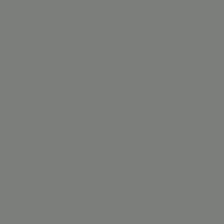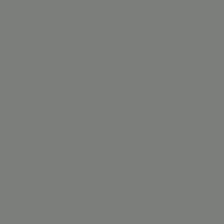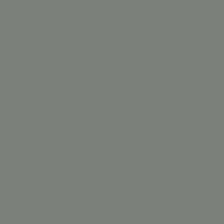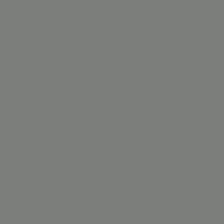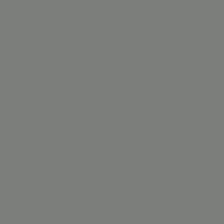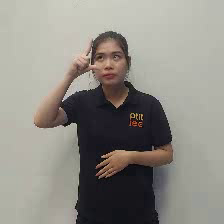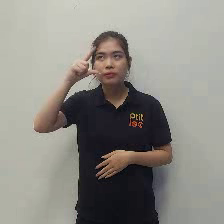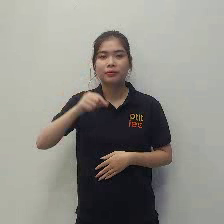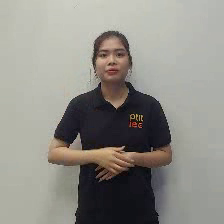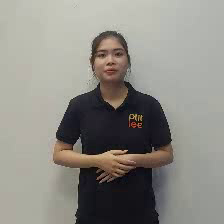Thức dậy